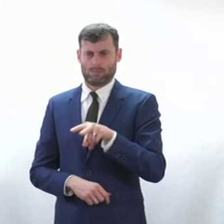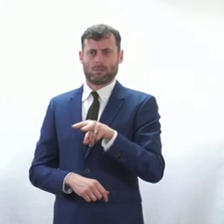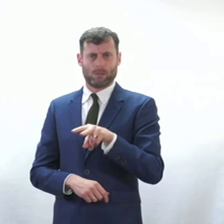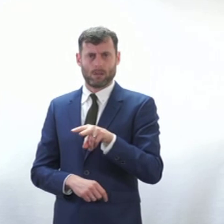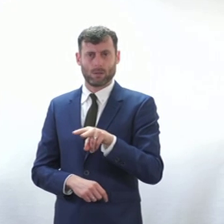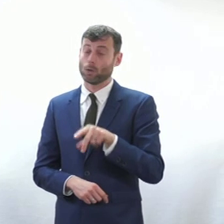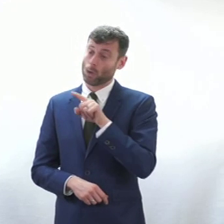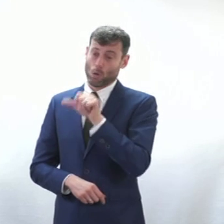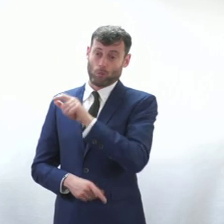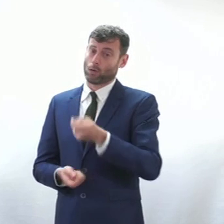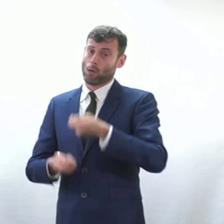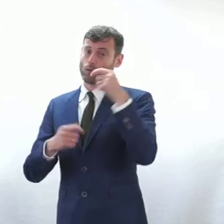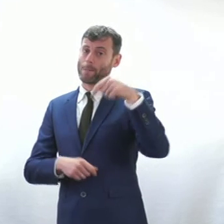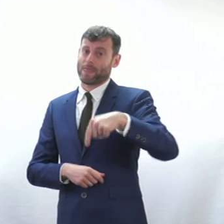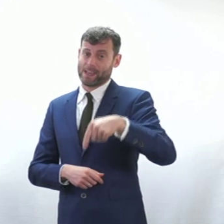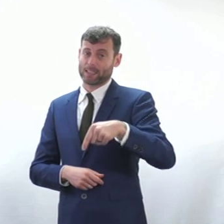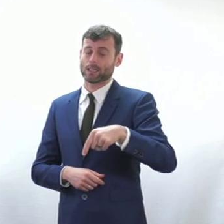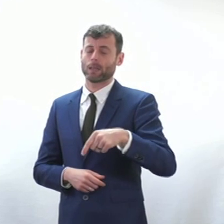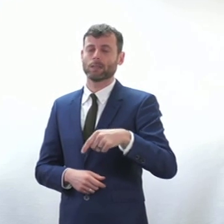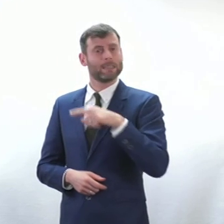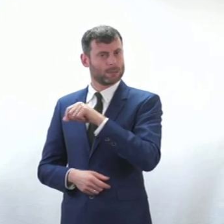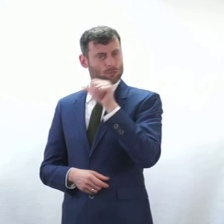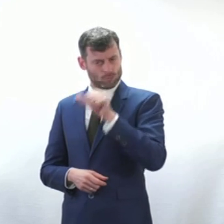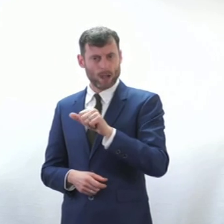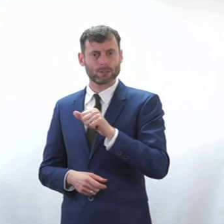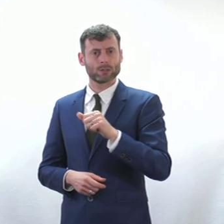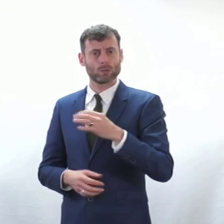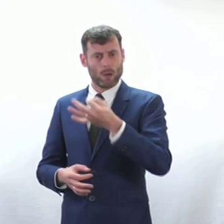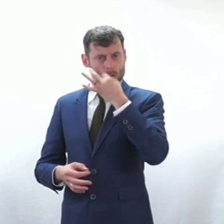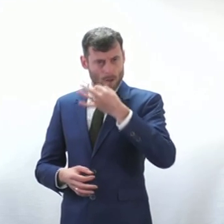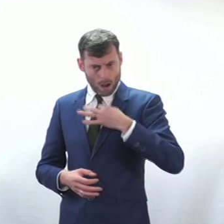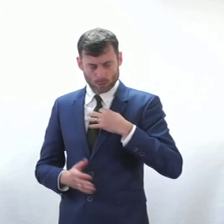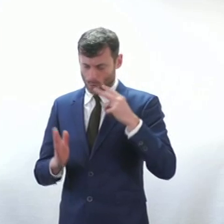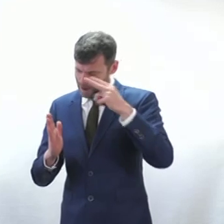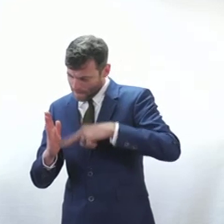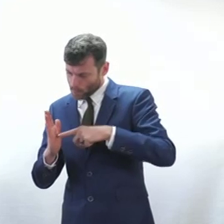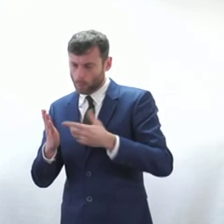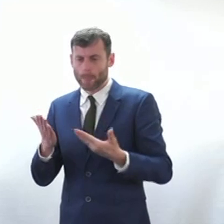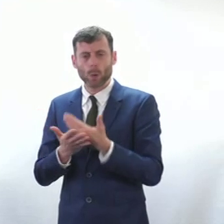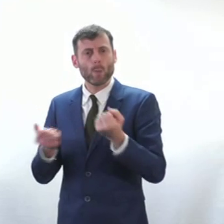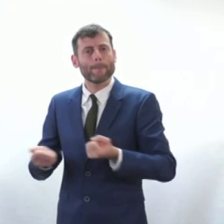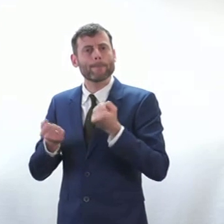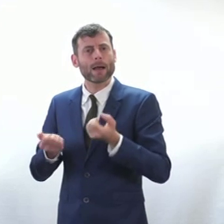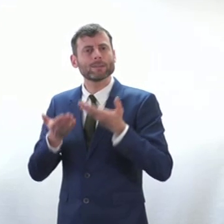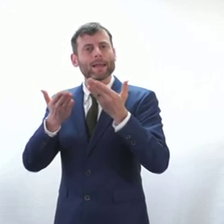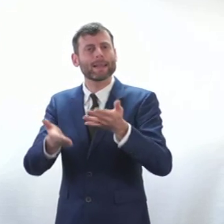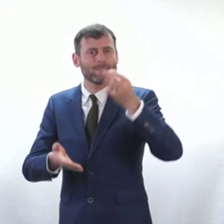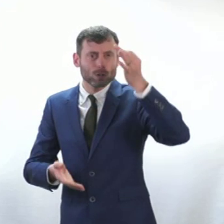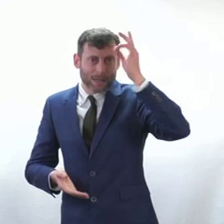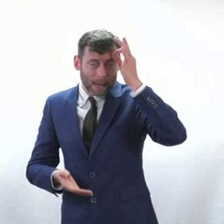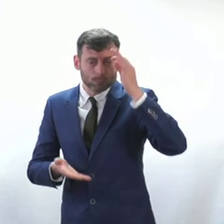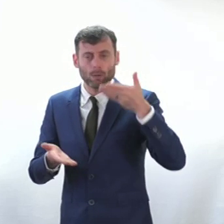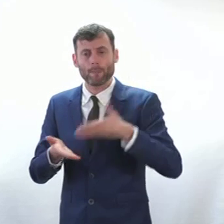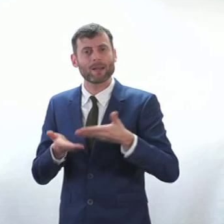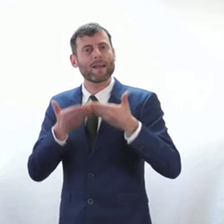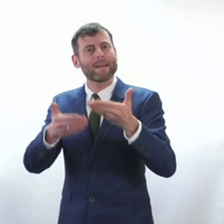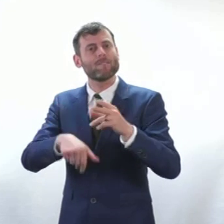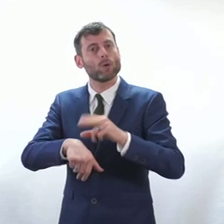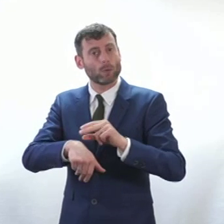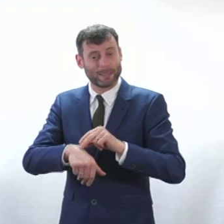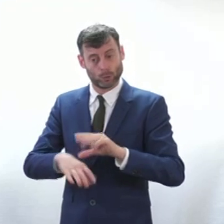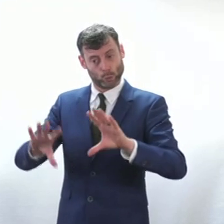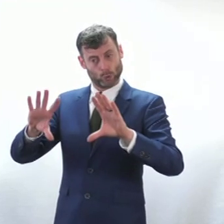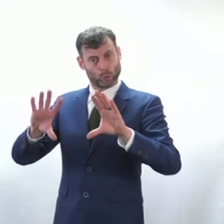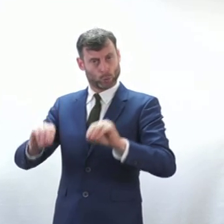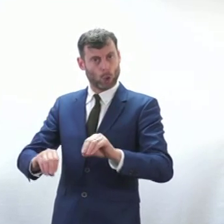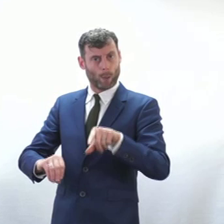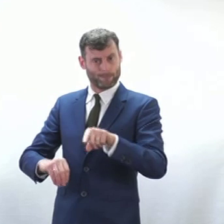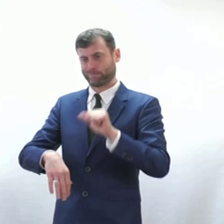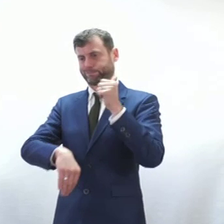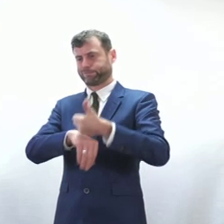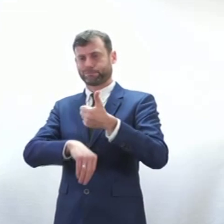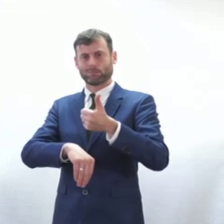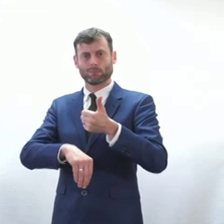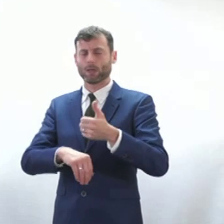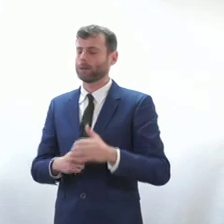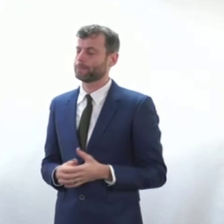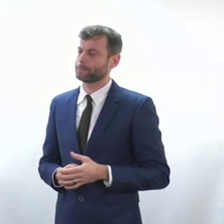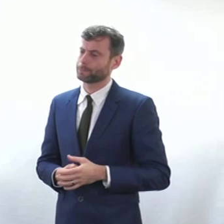and learned Friend is right to draw attention to this. He is also right to call attention to the new powers we are giving both to the police and to councils to tackle the matter, and I am glad to have his support.